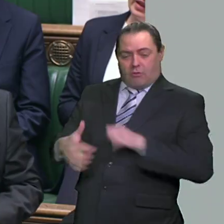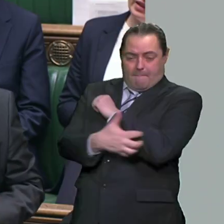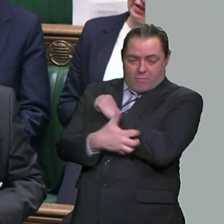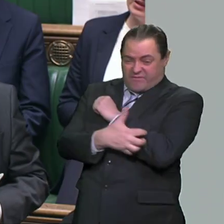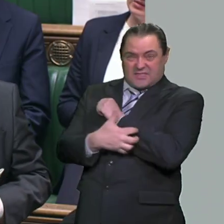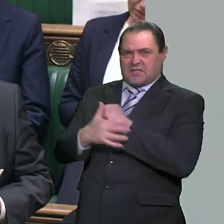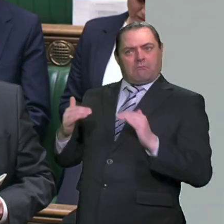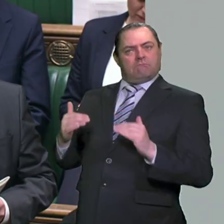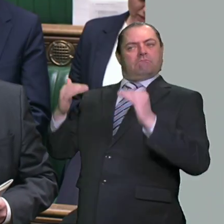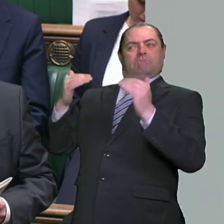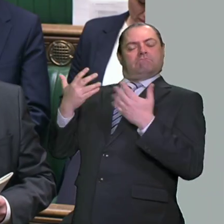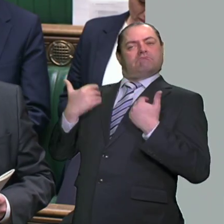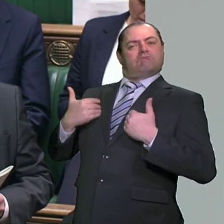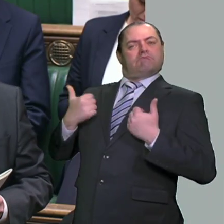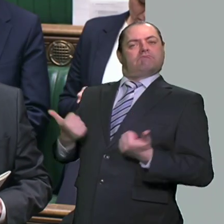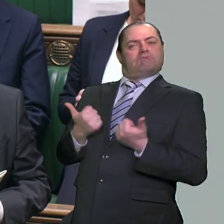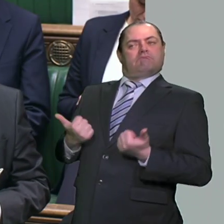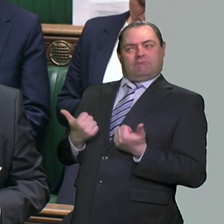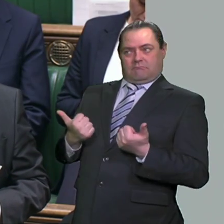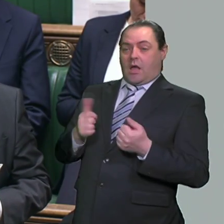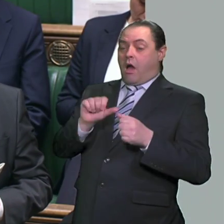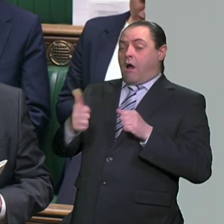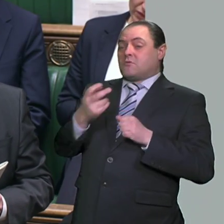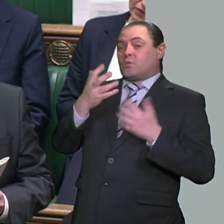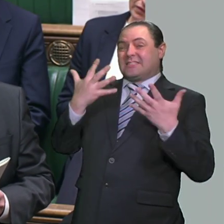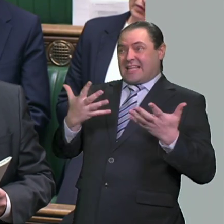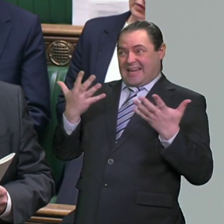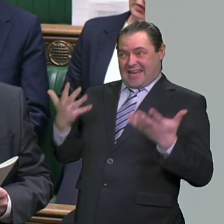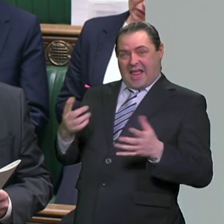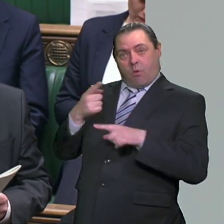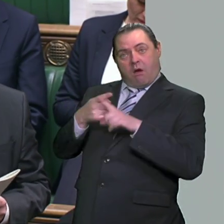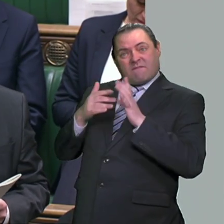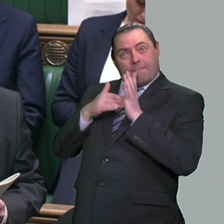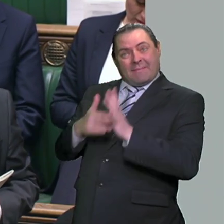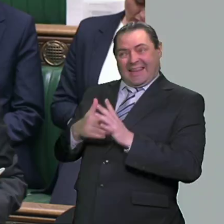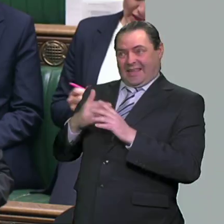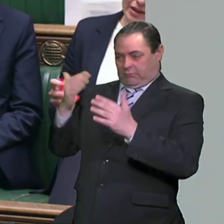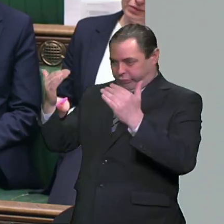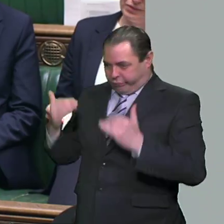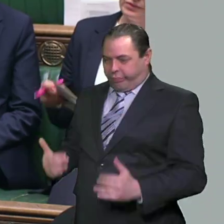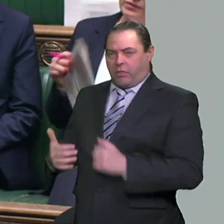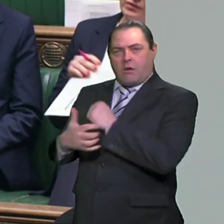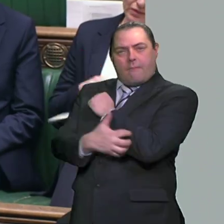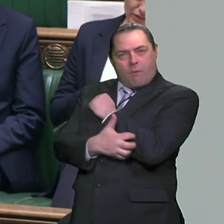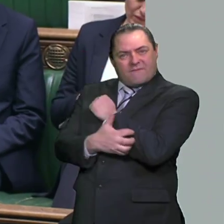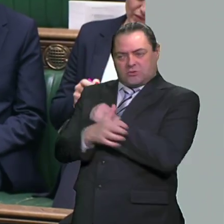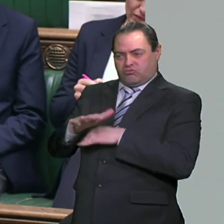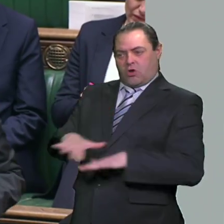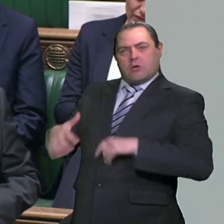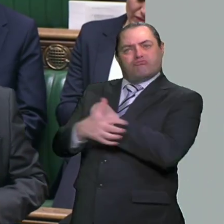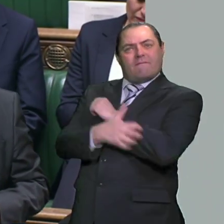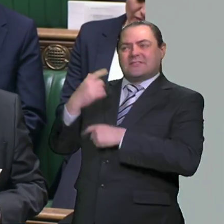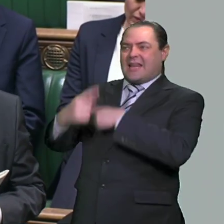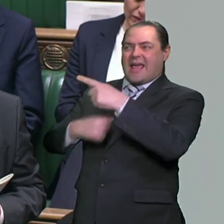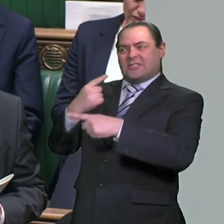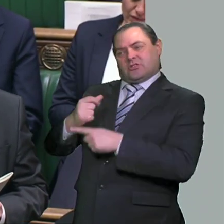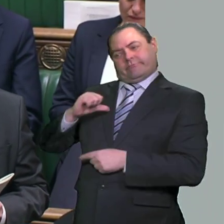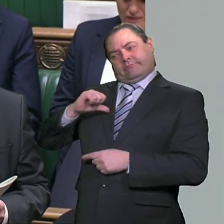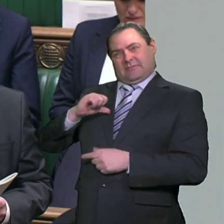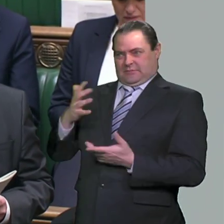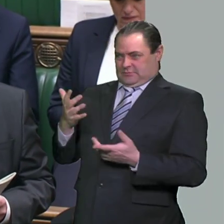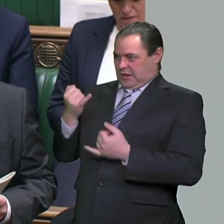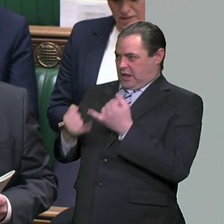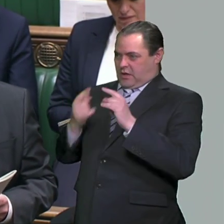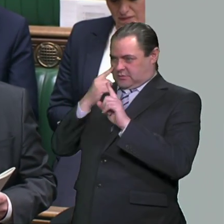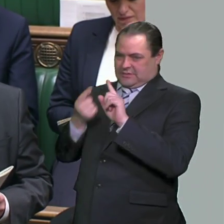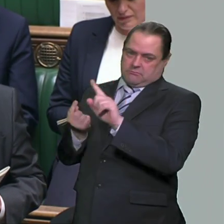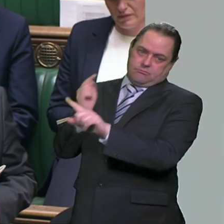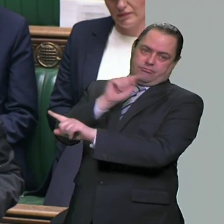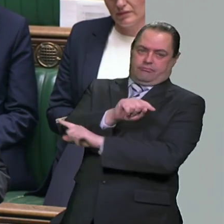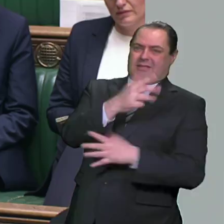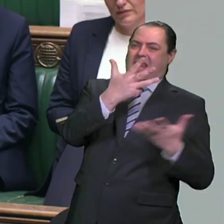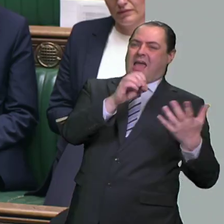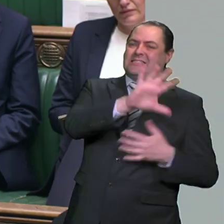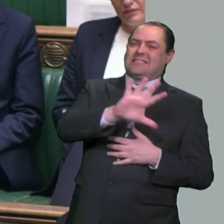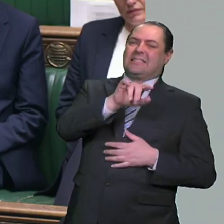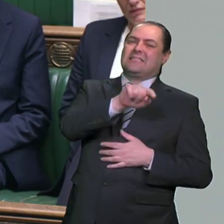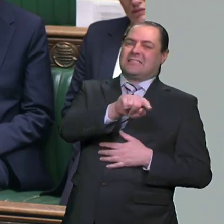Since 2010, the Conservatives have driven half a million children into poverty, with child poverty next year predicted to reach levels not seen since the 1990s.